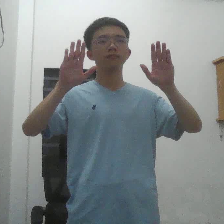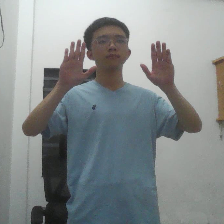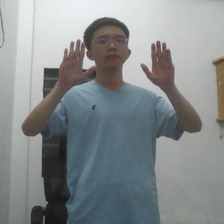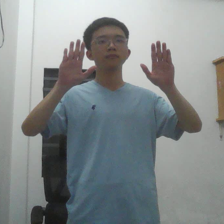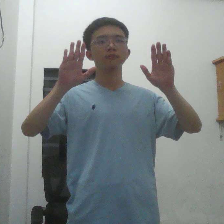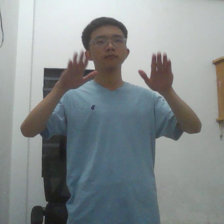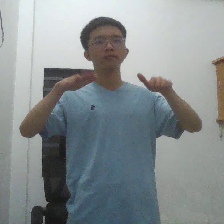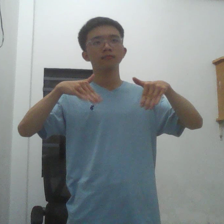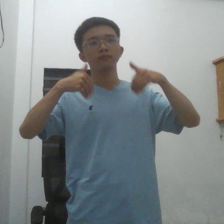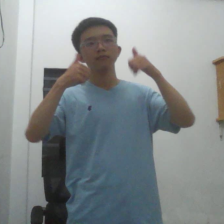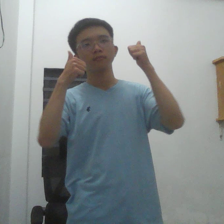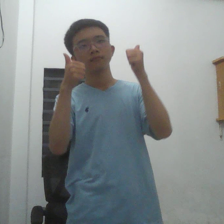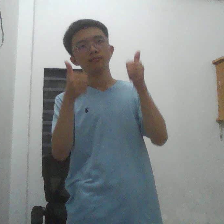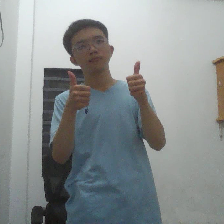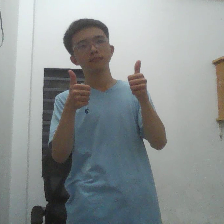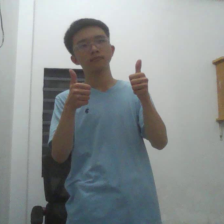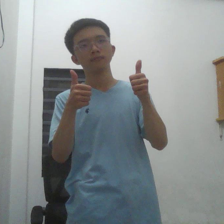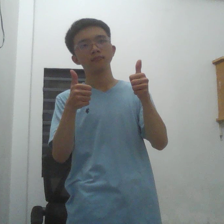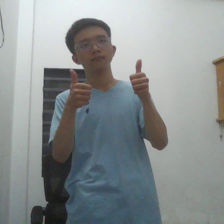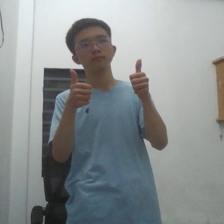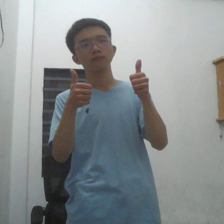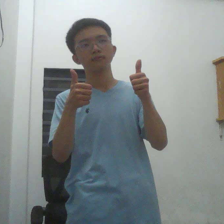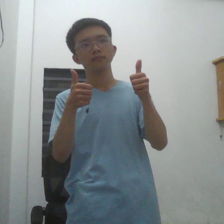tuyet voi